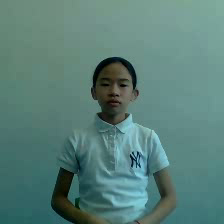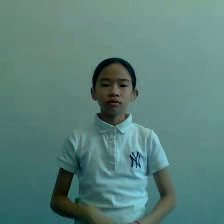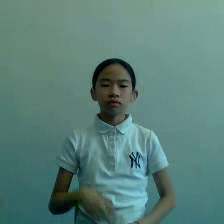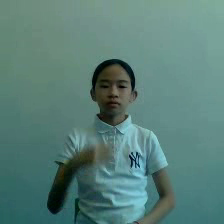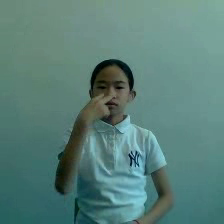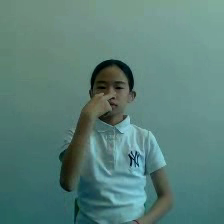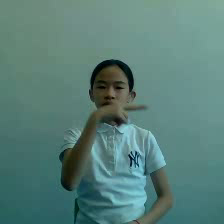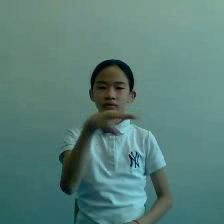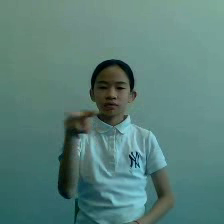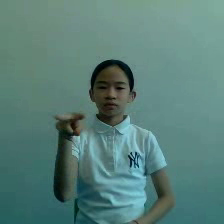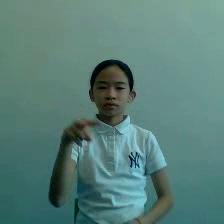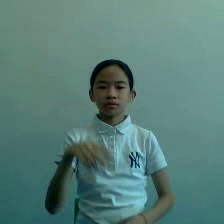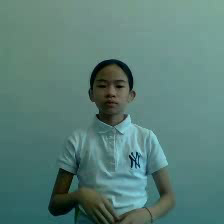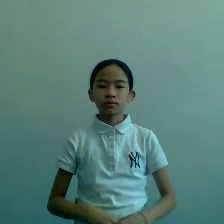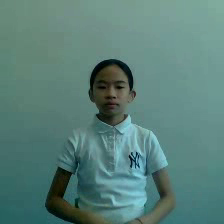Nhìn